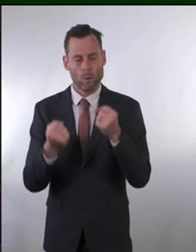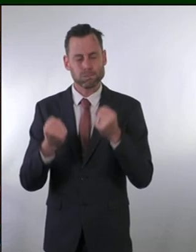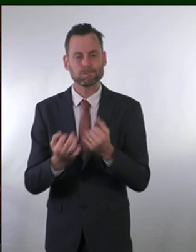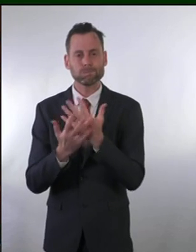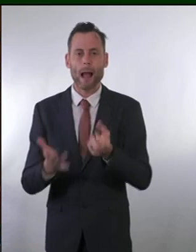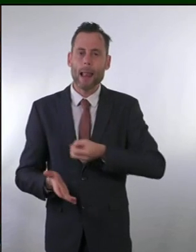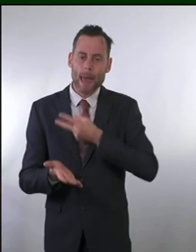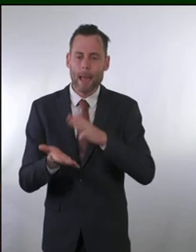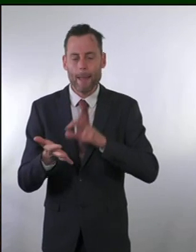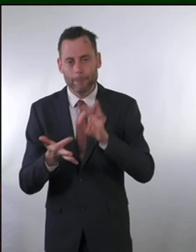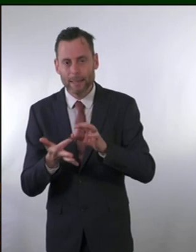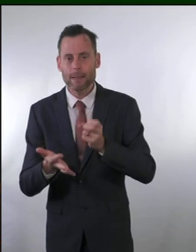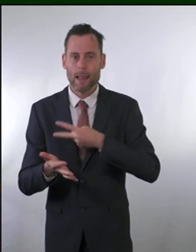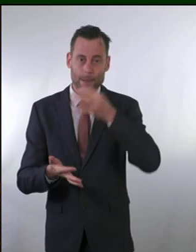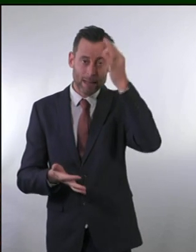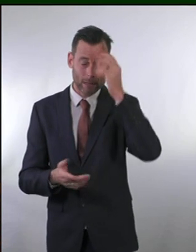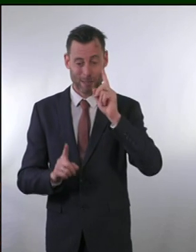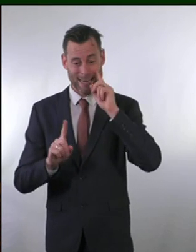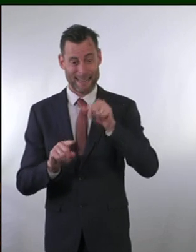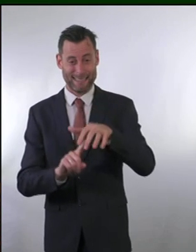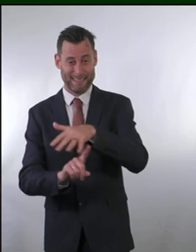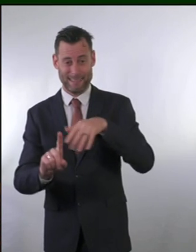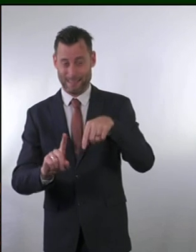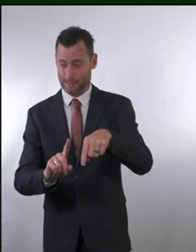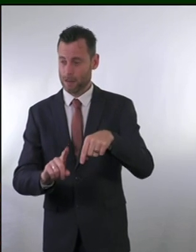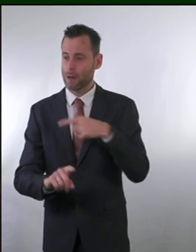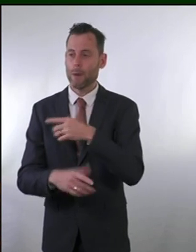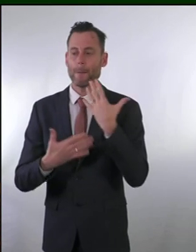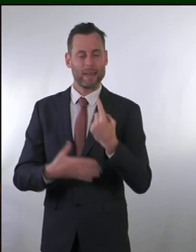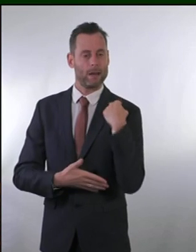Last December, my friends, family and constituents voted for change.